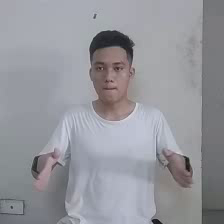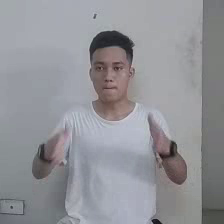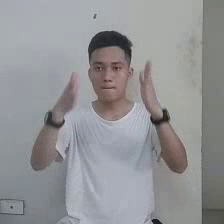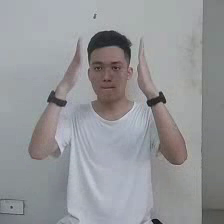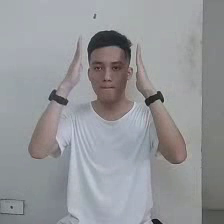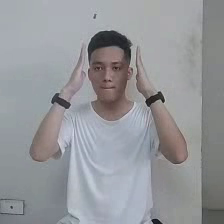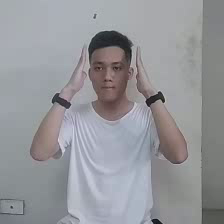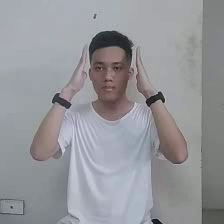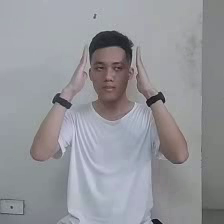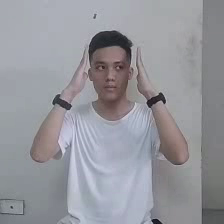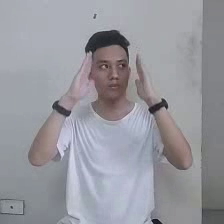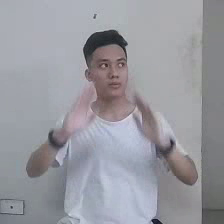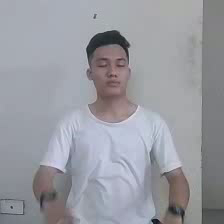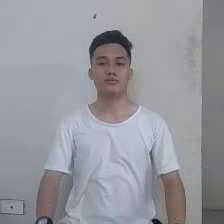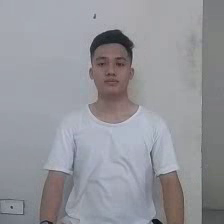Chạy